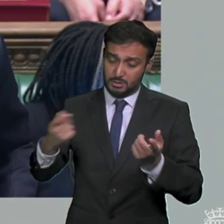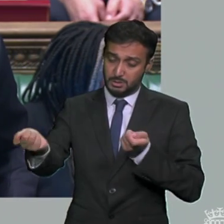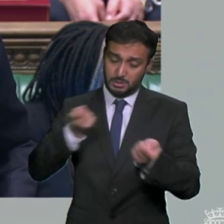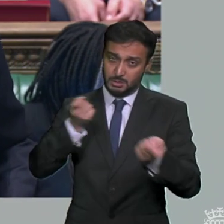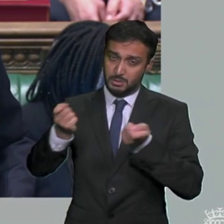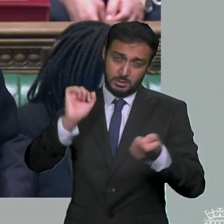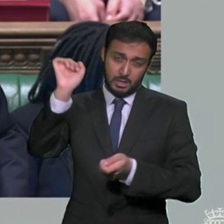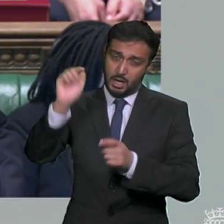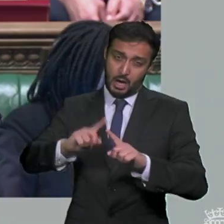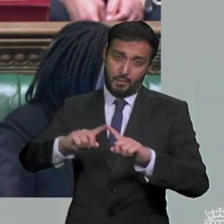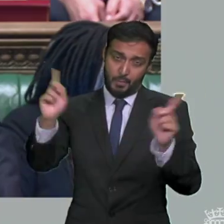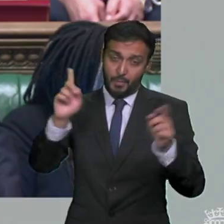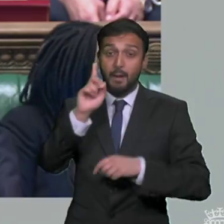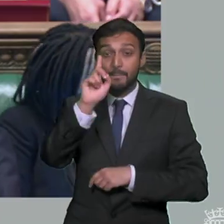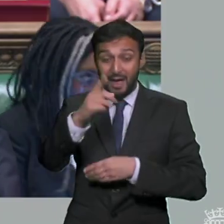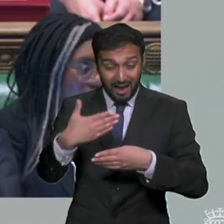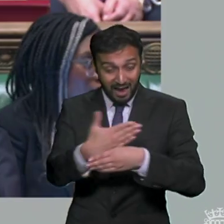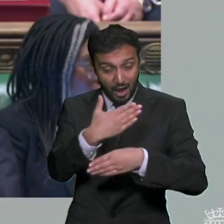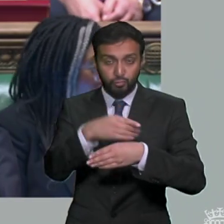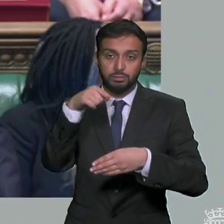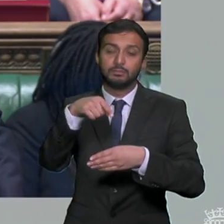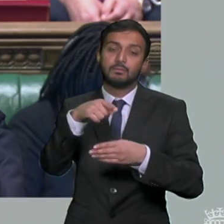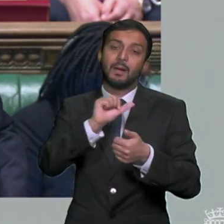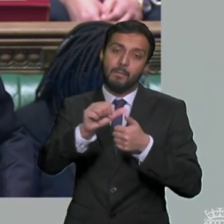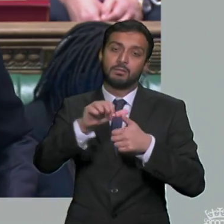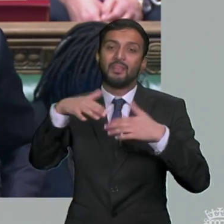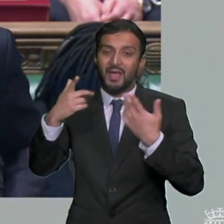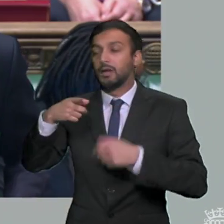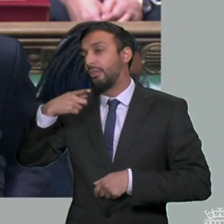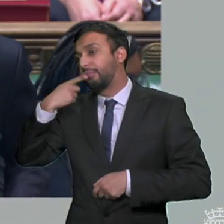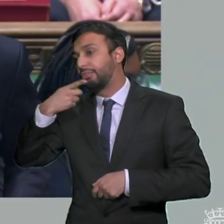That is why we passed the National Security and Investment Act 2021.